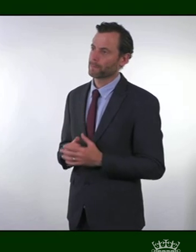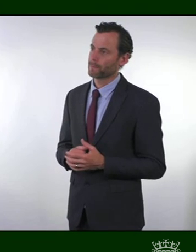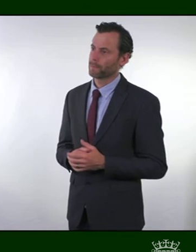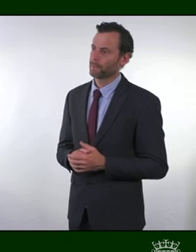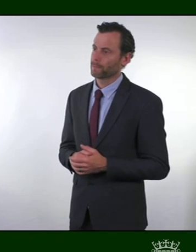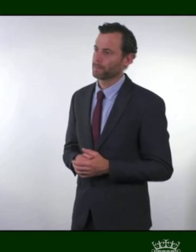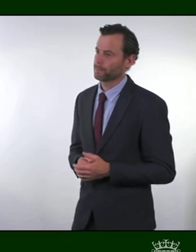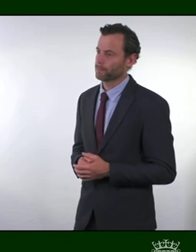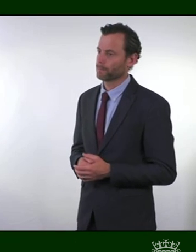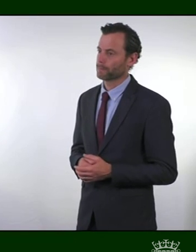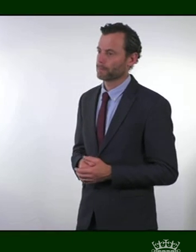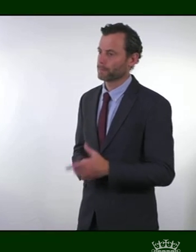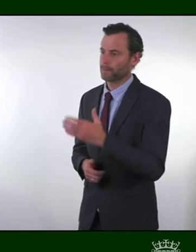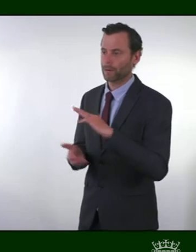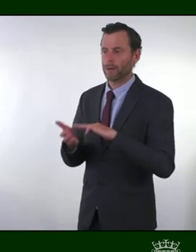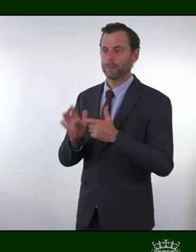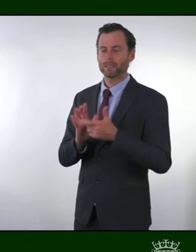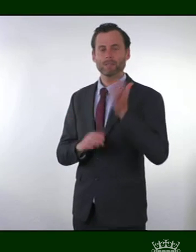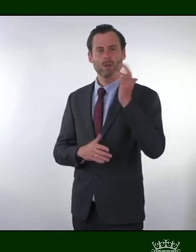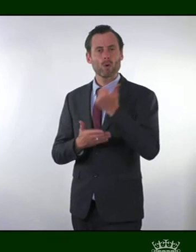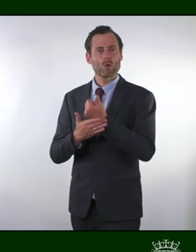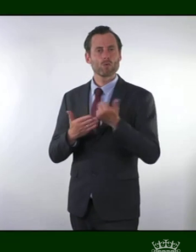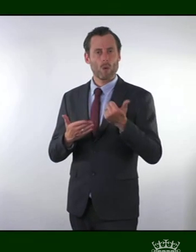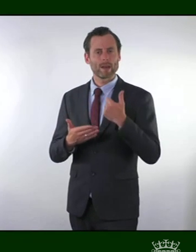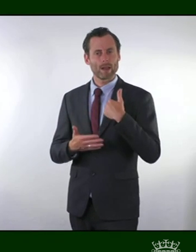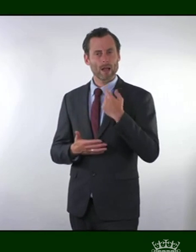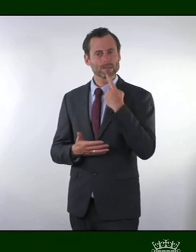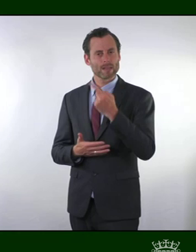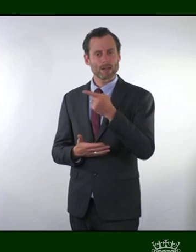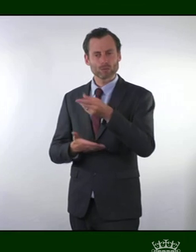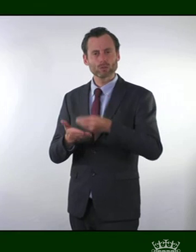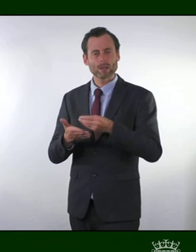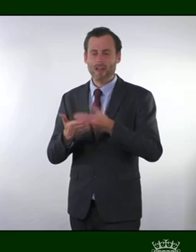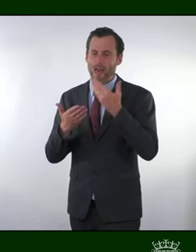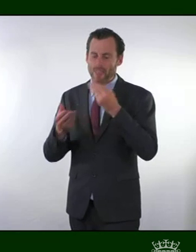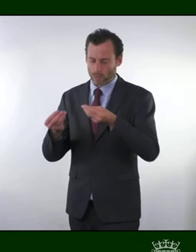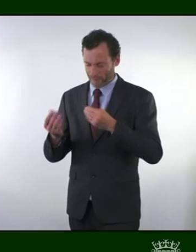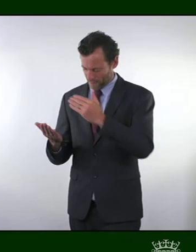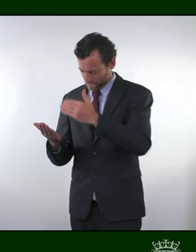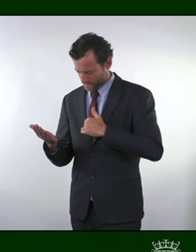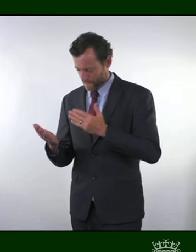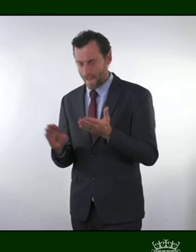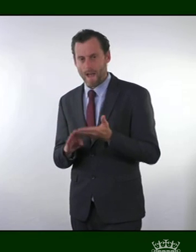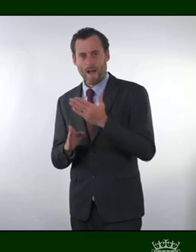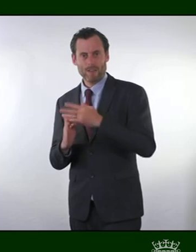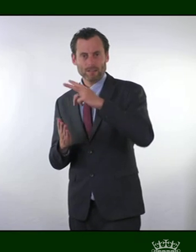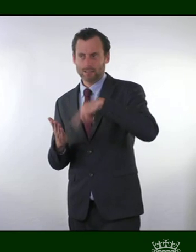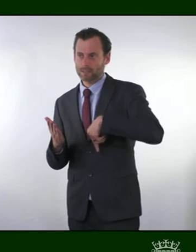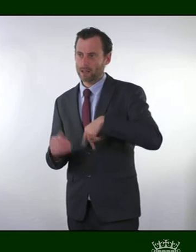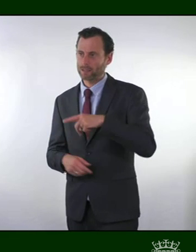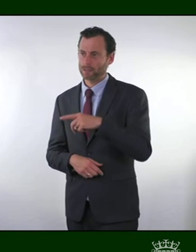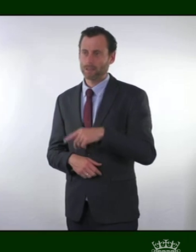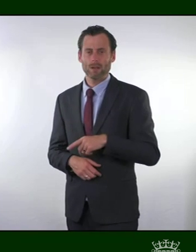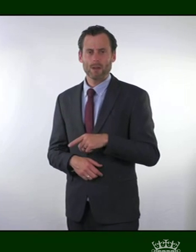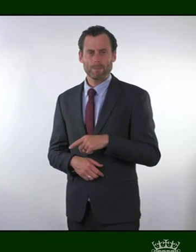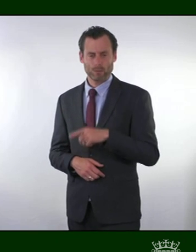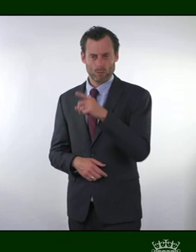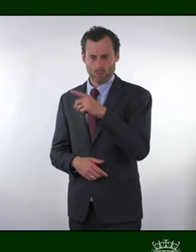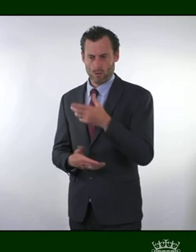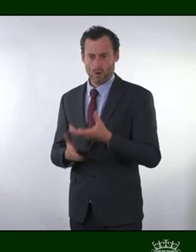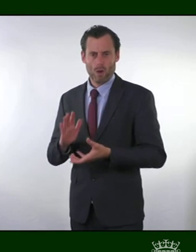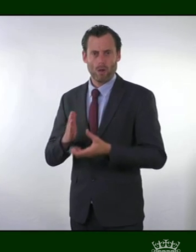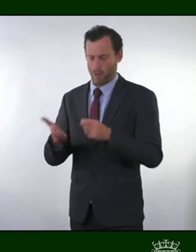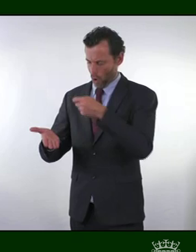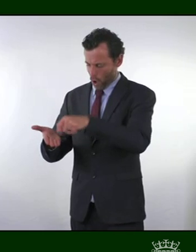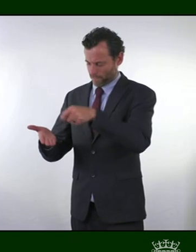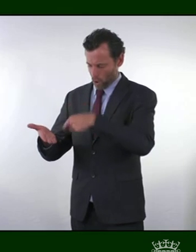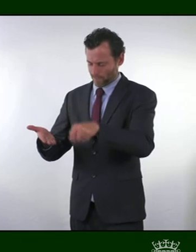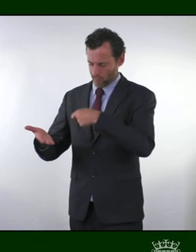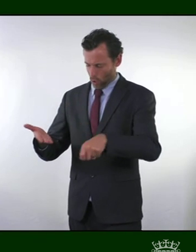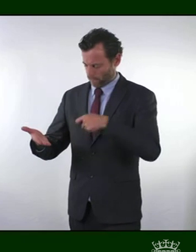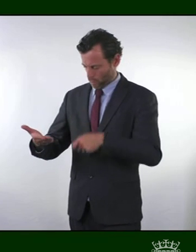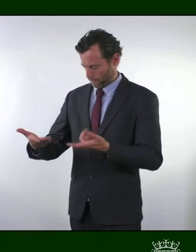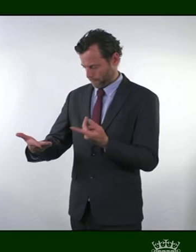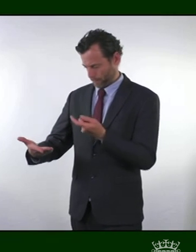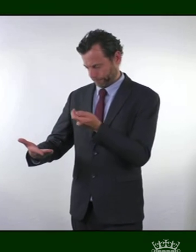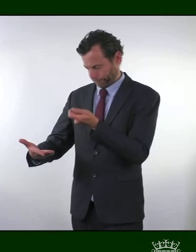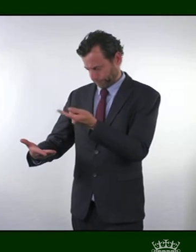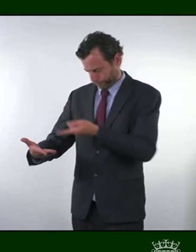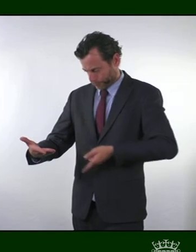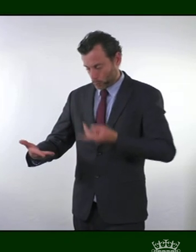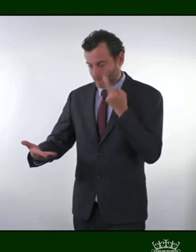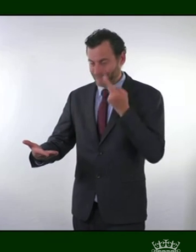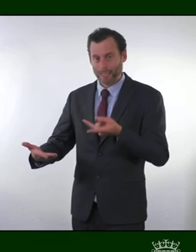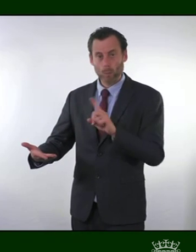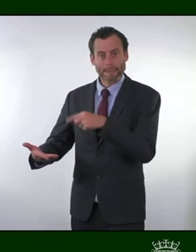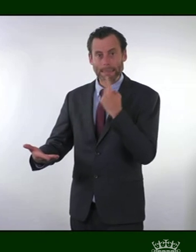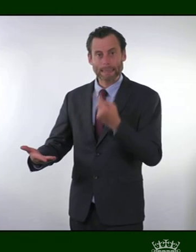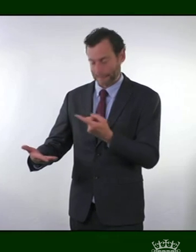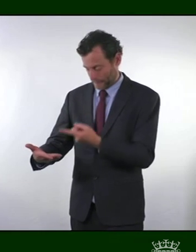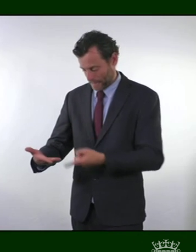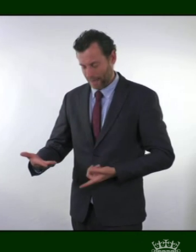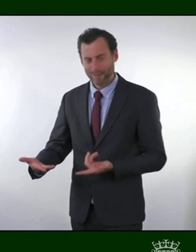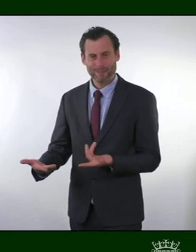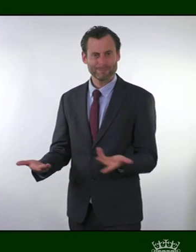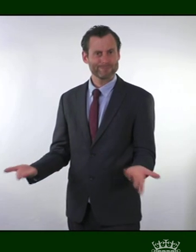I would usually start by thanking the Chancellor for advance sight of his statement, but today I think I might ask for a fresh printer cartridge for the heavily redacted copy, which was effectively useless, that was sent to spokespeople ahead of his statement.